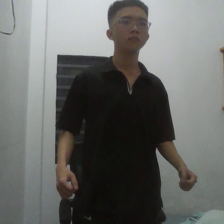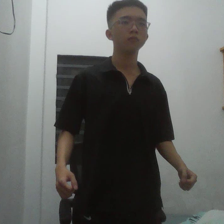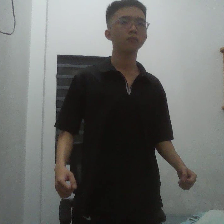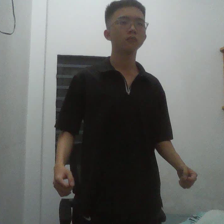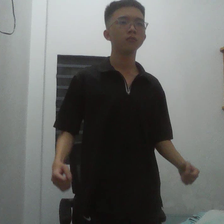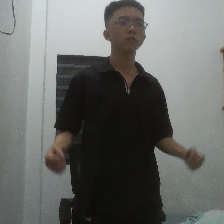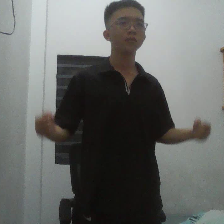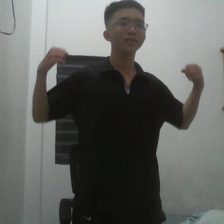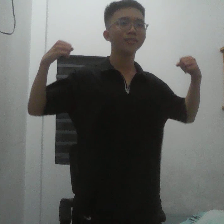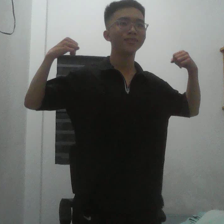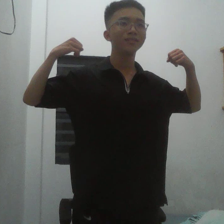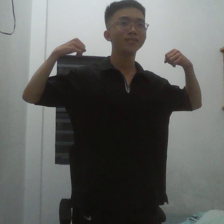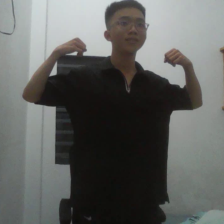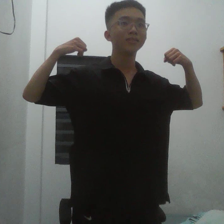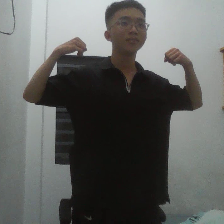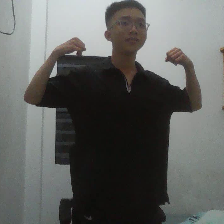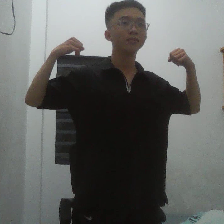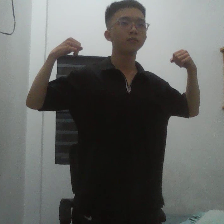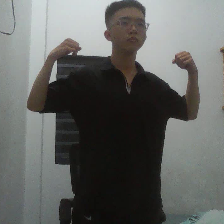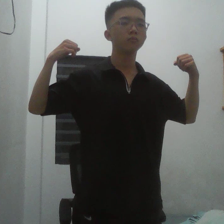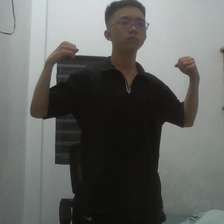minh khoe